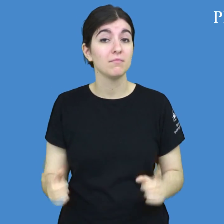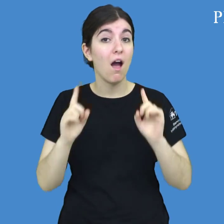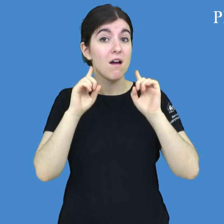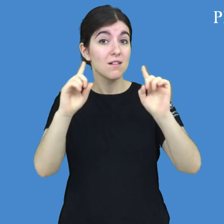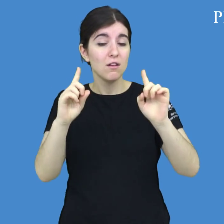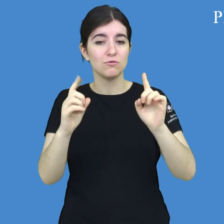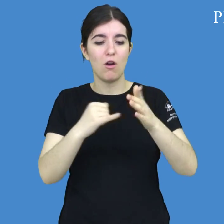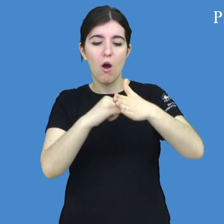caso